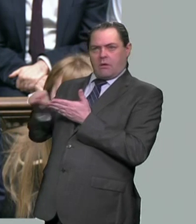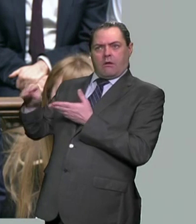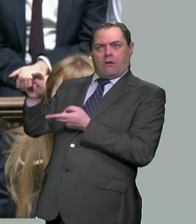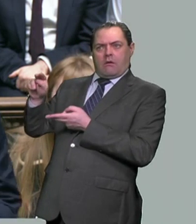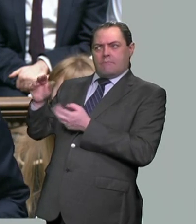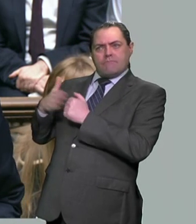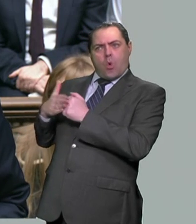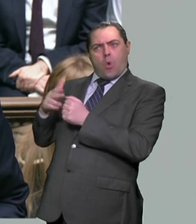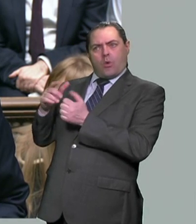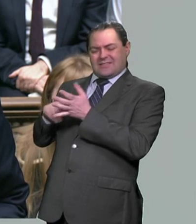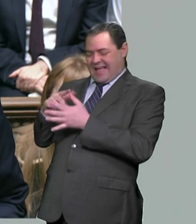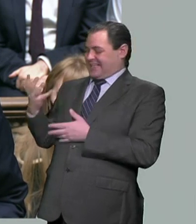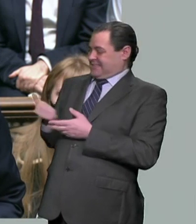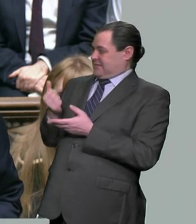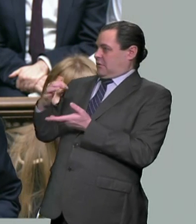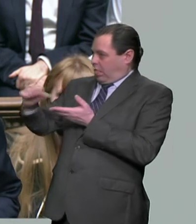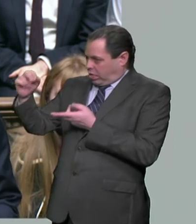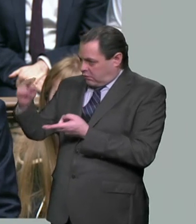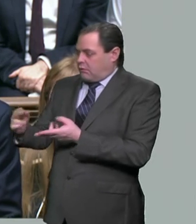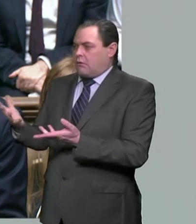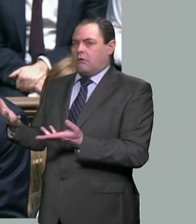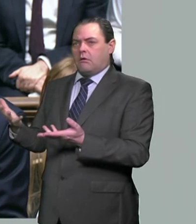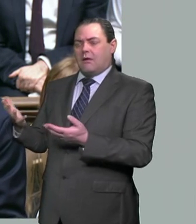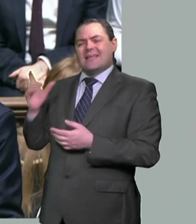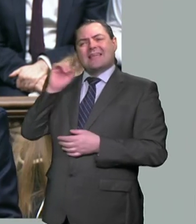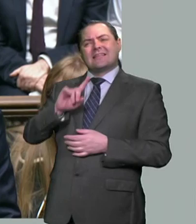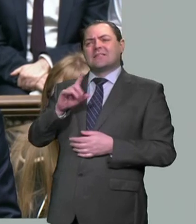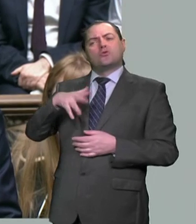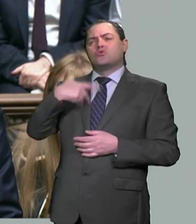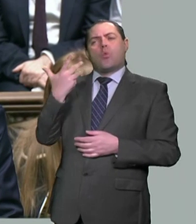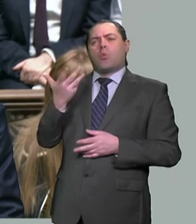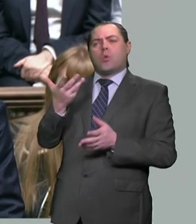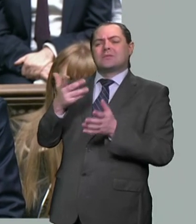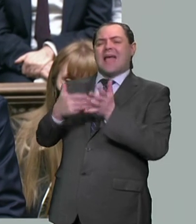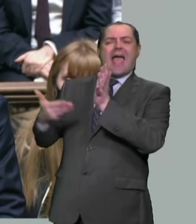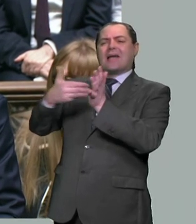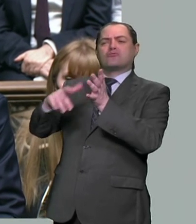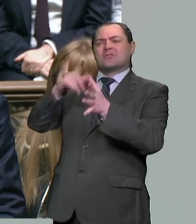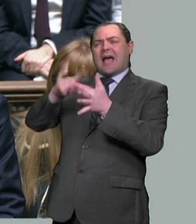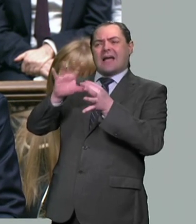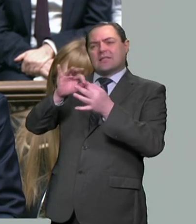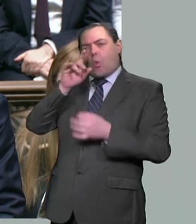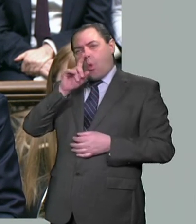Yesterday he ordered his troops not to support a windfall tax on oil and gas companies.